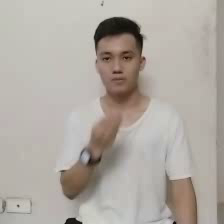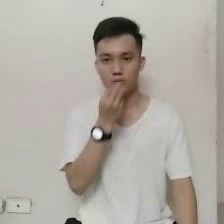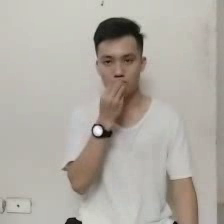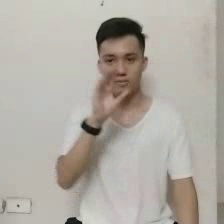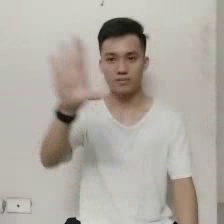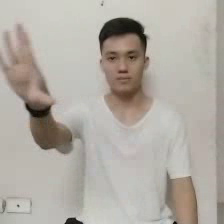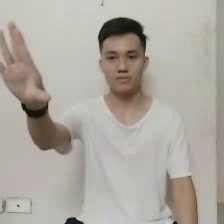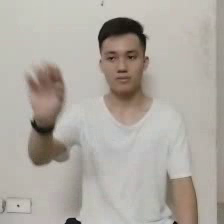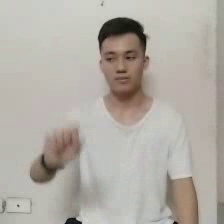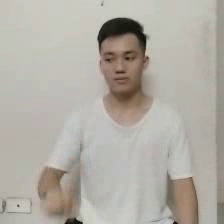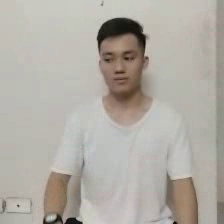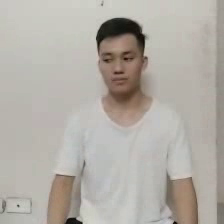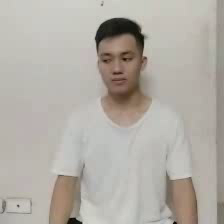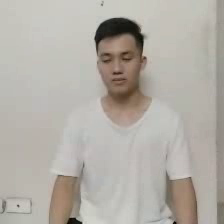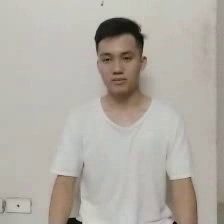Khai báo